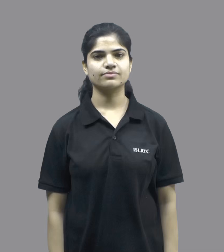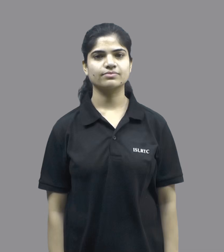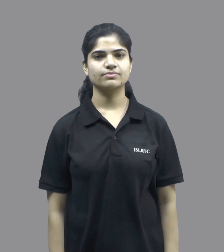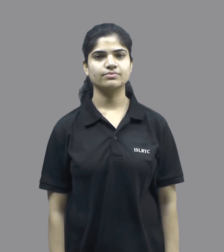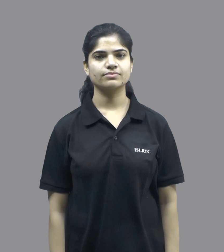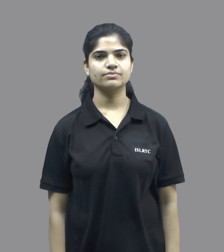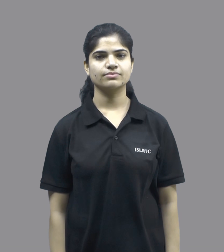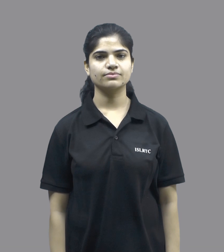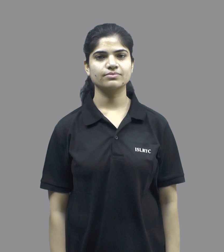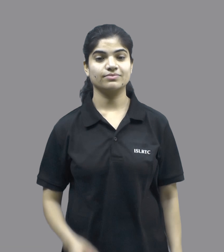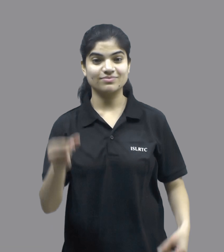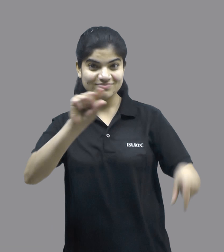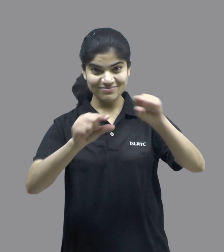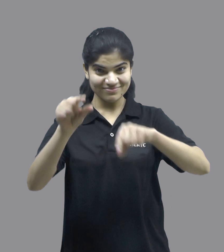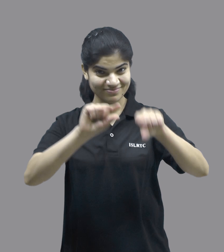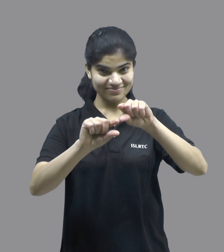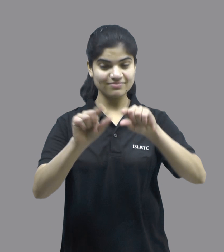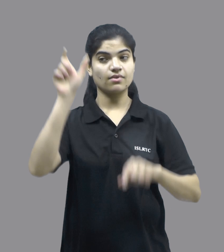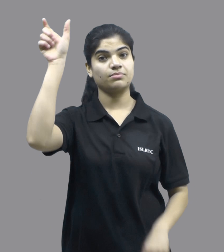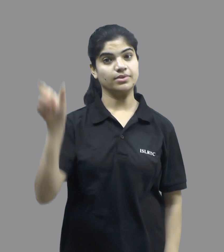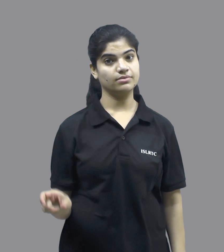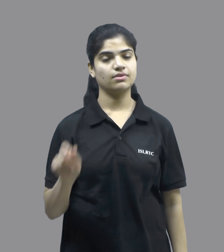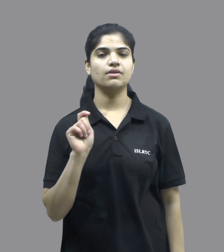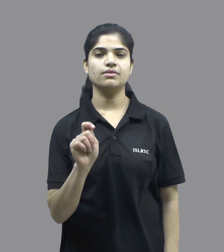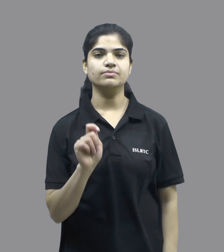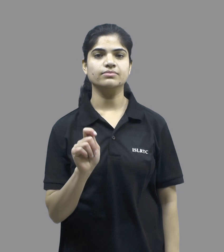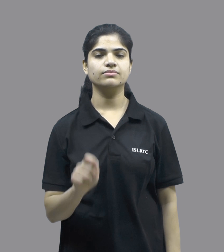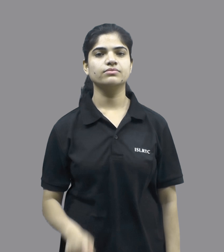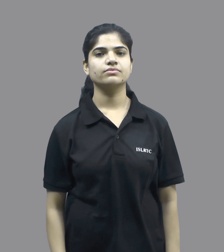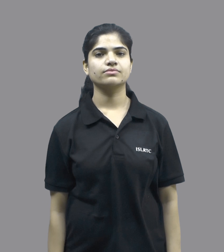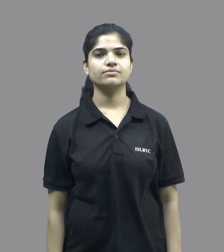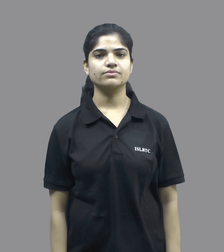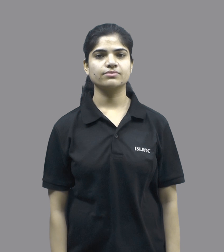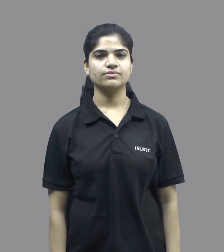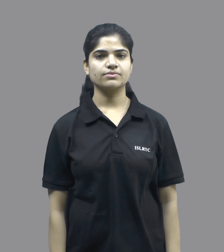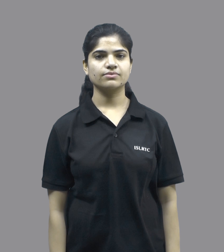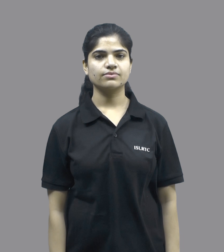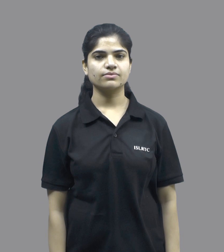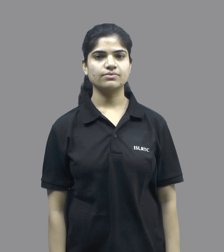Scientist